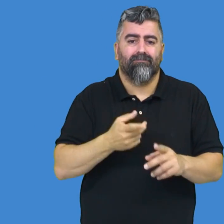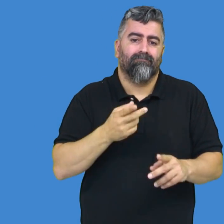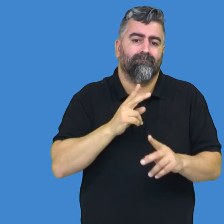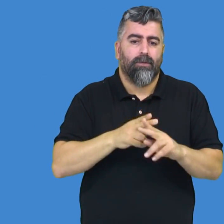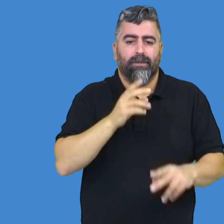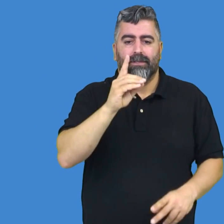nombre